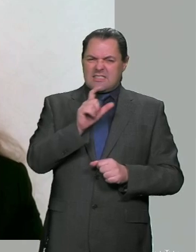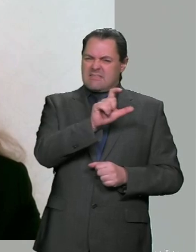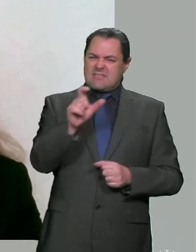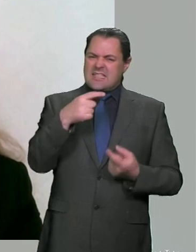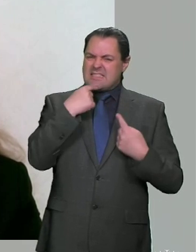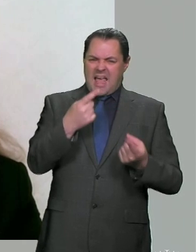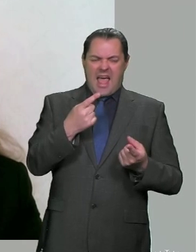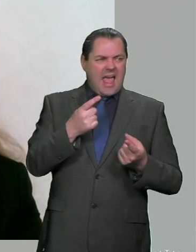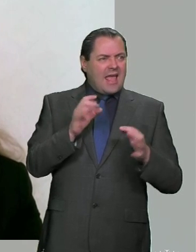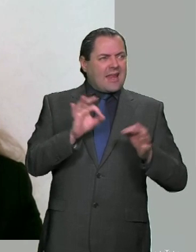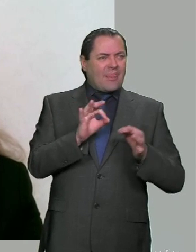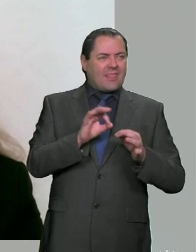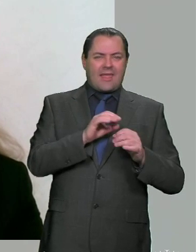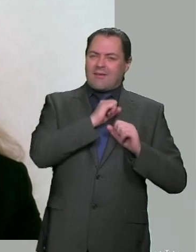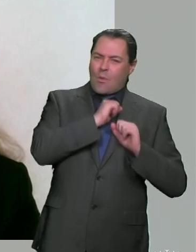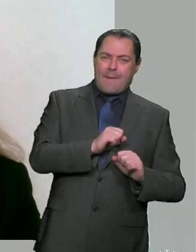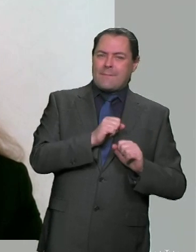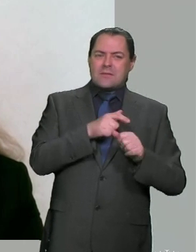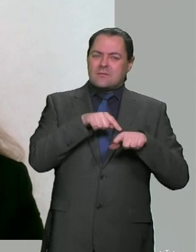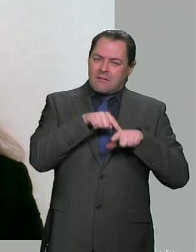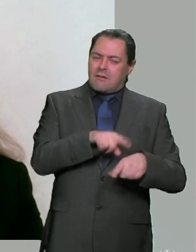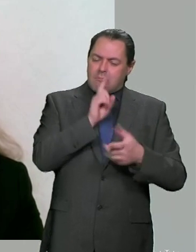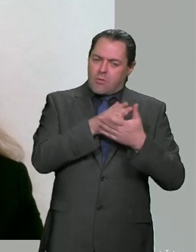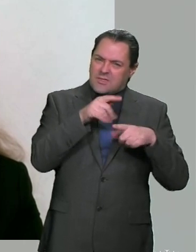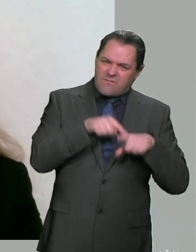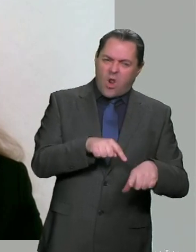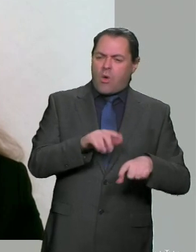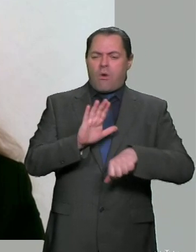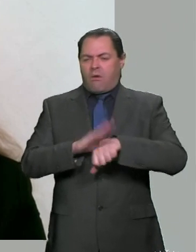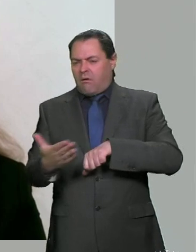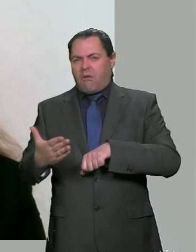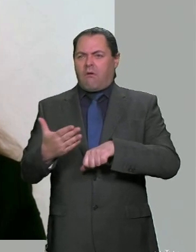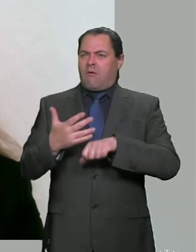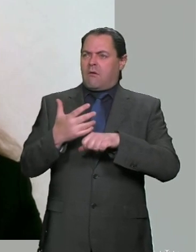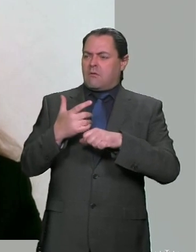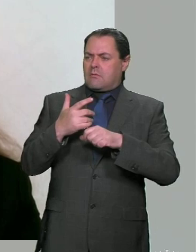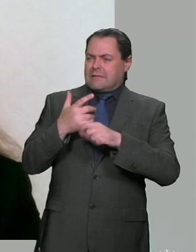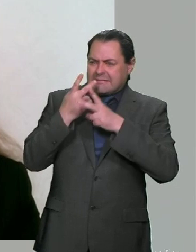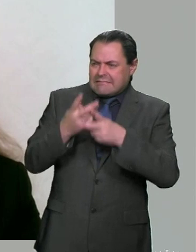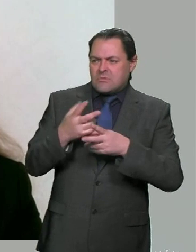He has neither the commitment to honour his word, the capacity to care, nor the compassion to act.